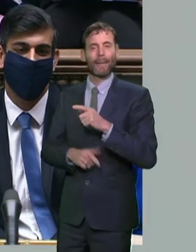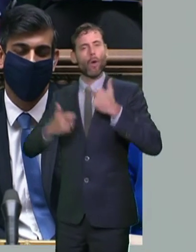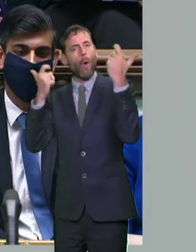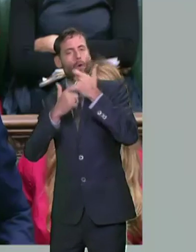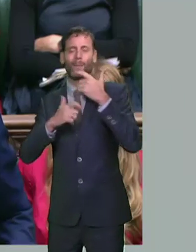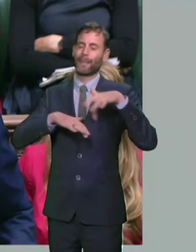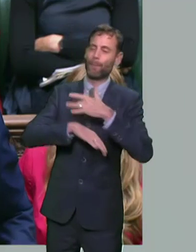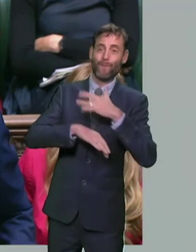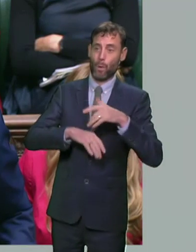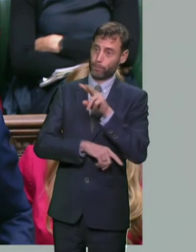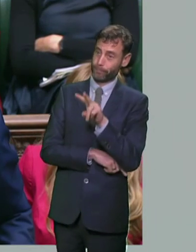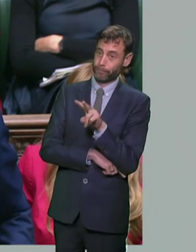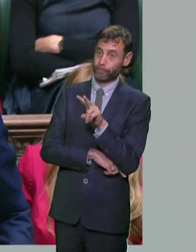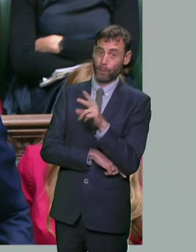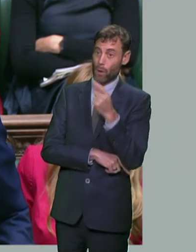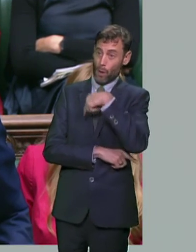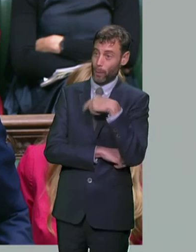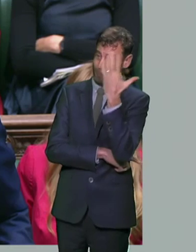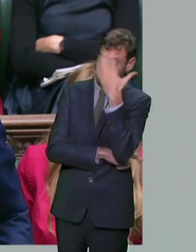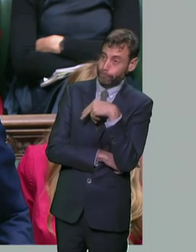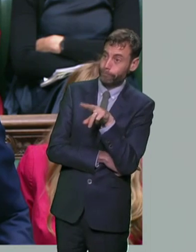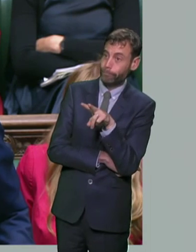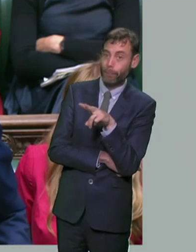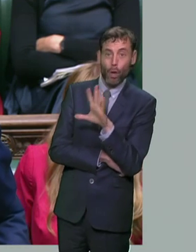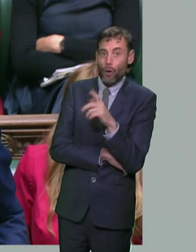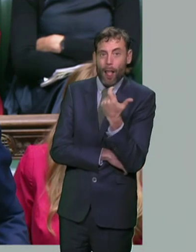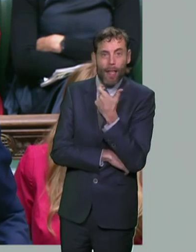His Chancellor is worried that people are getting wise.